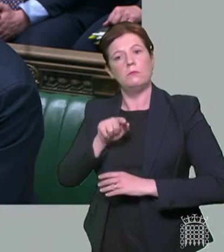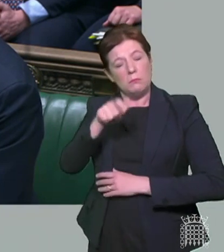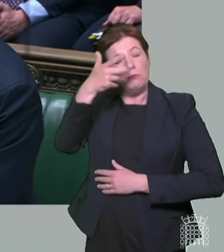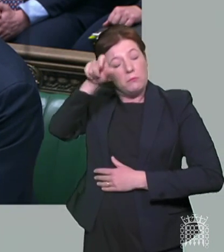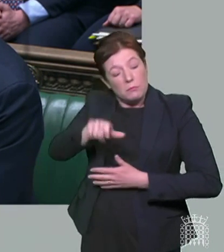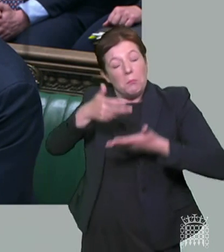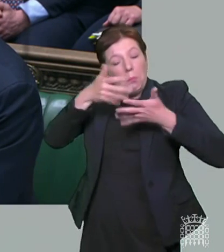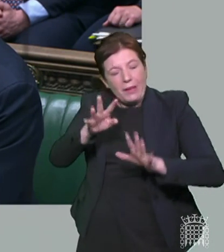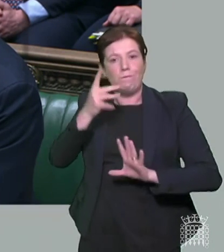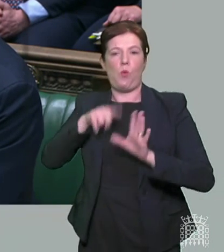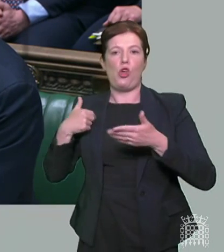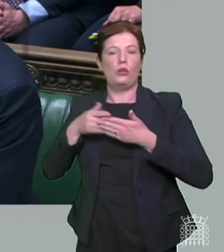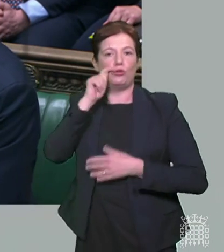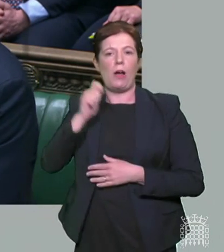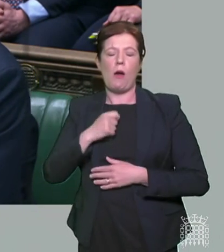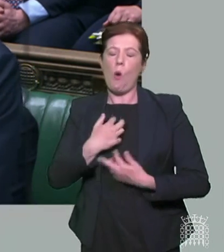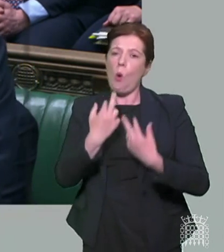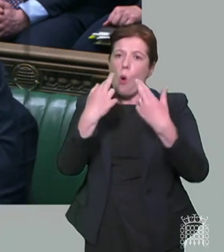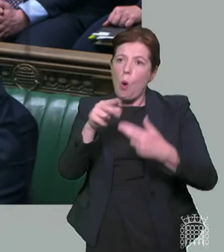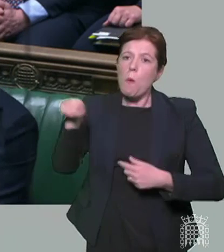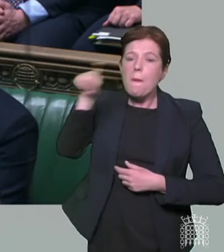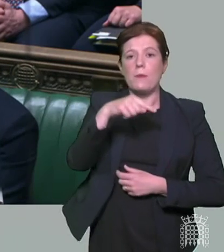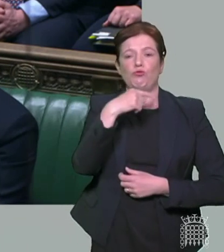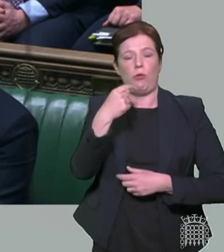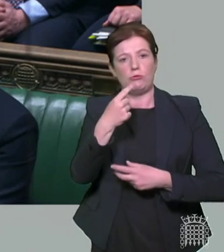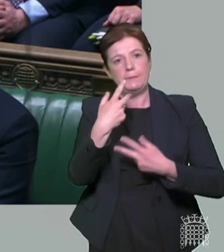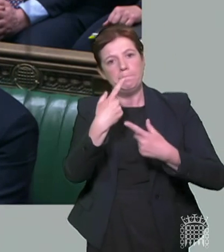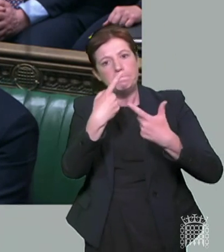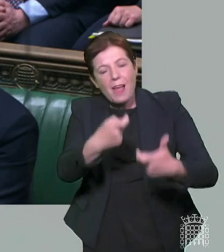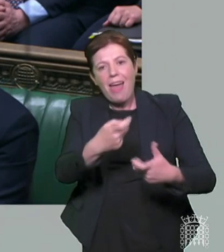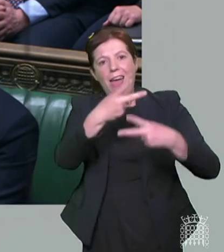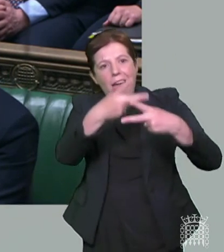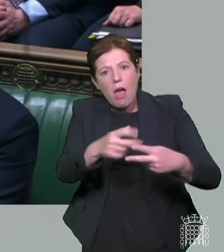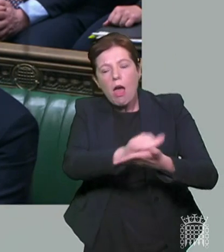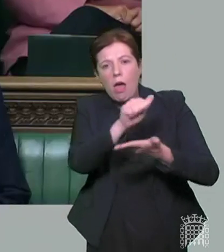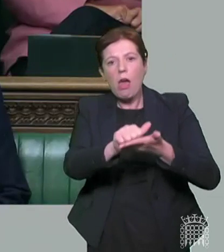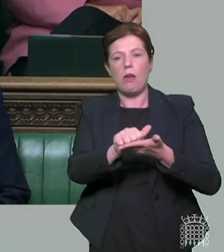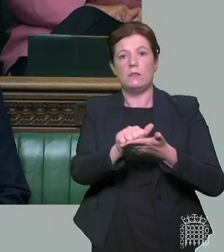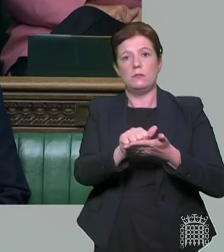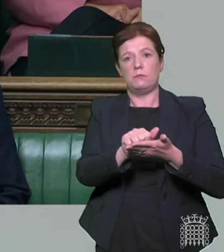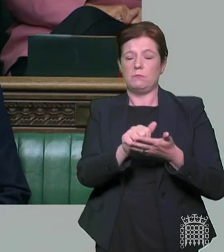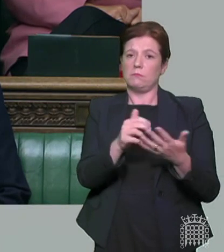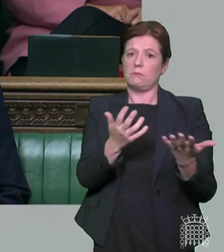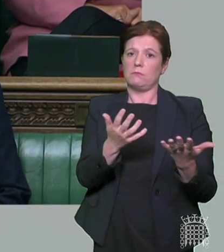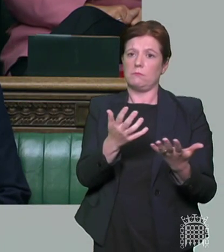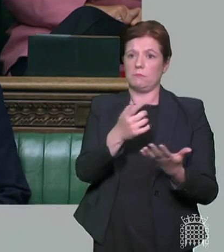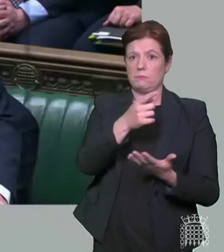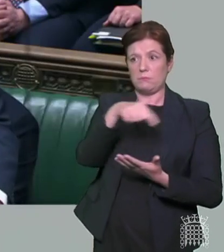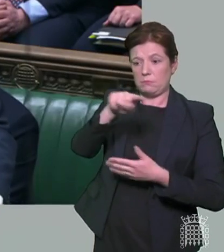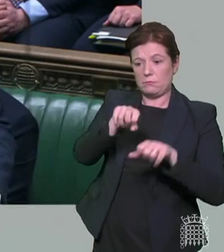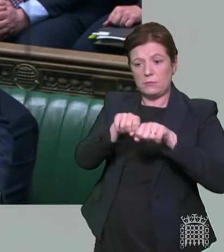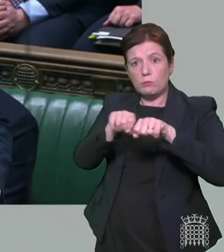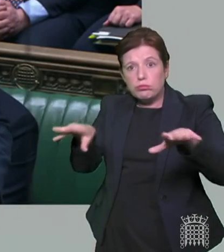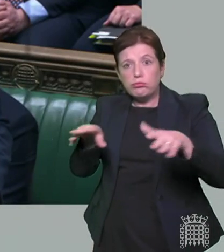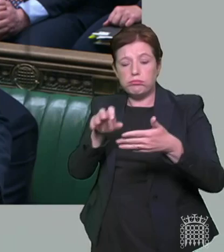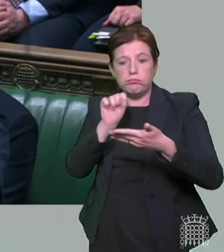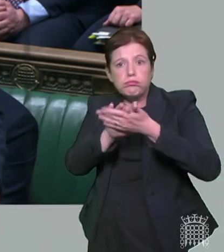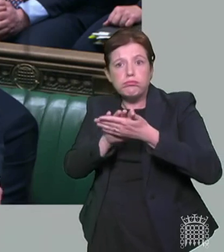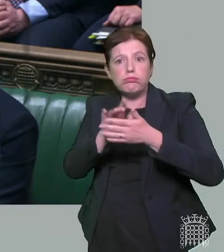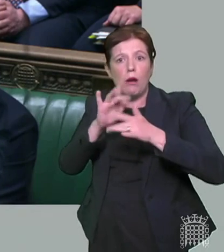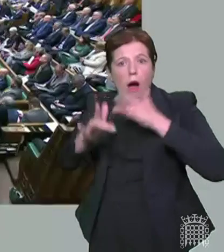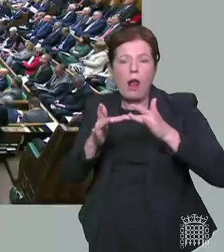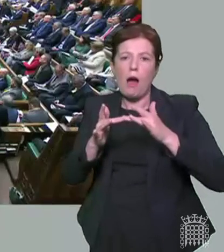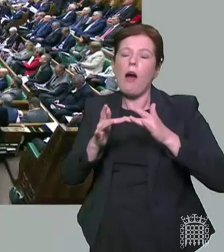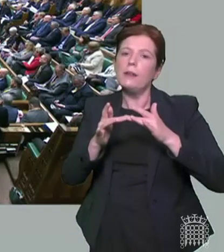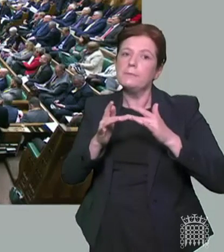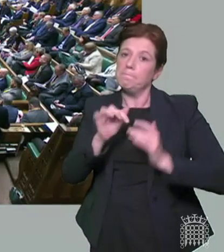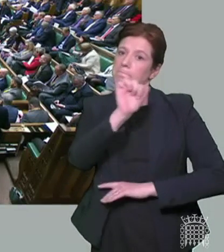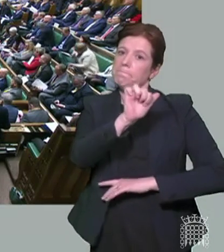I hope that he is treated with care and compassion. I thoroughly echo the sentiments that my right honourable Friend has expressed about those who broadcast propaganda messages.